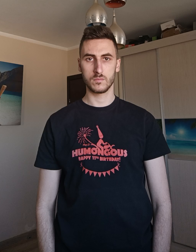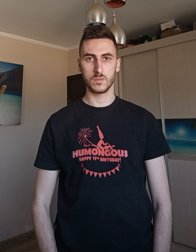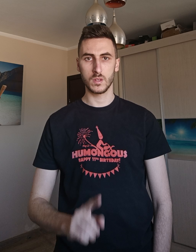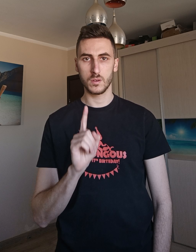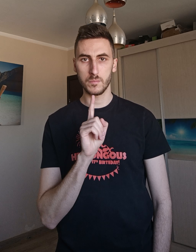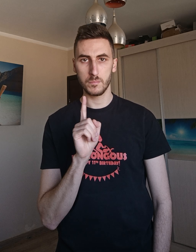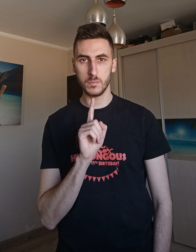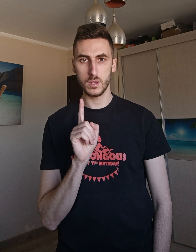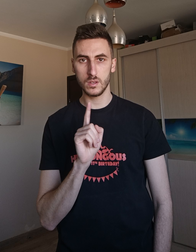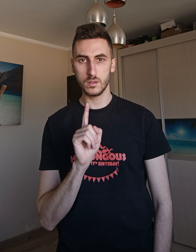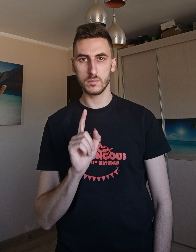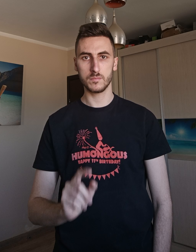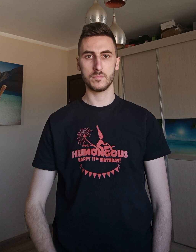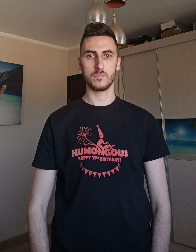מי